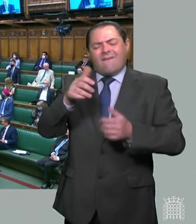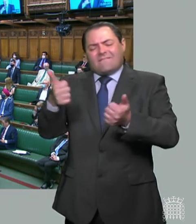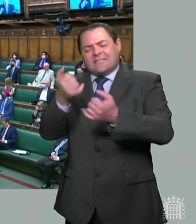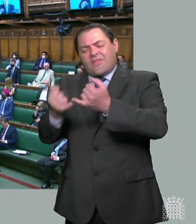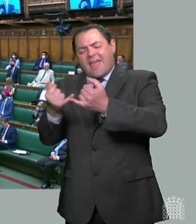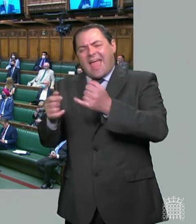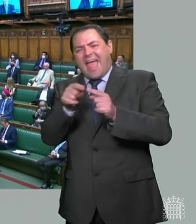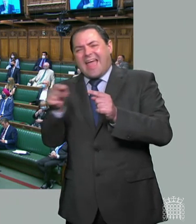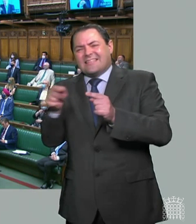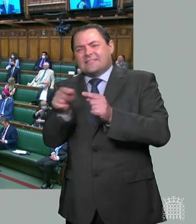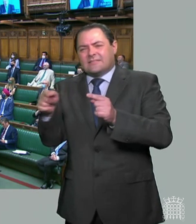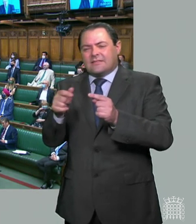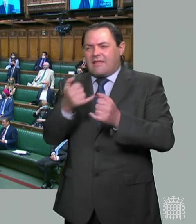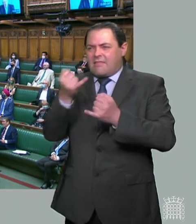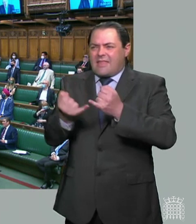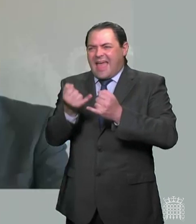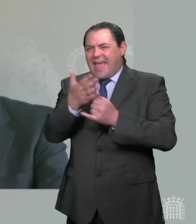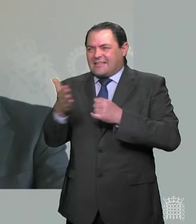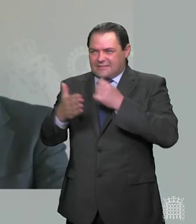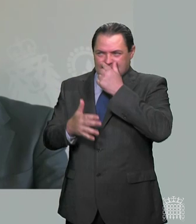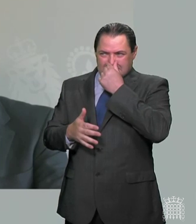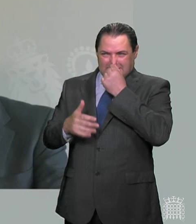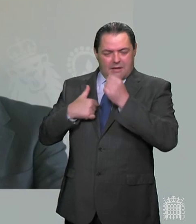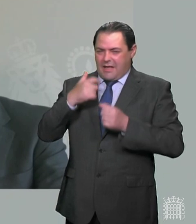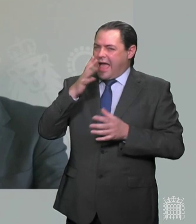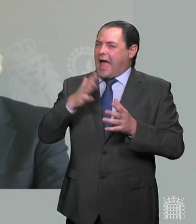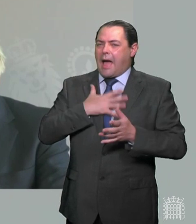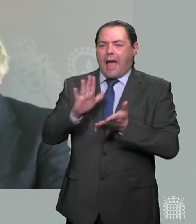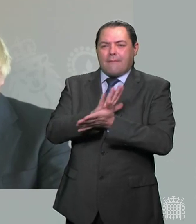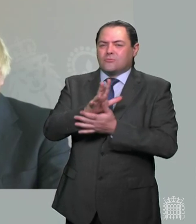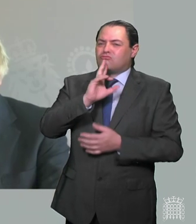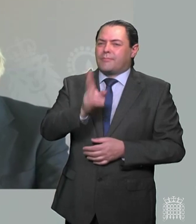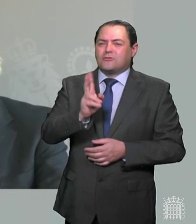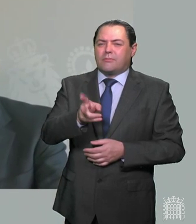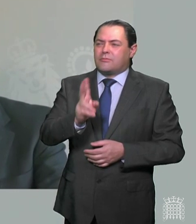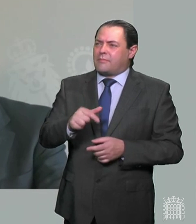I am very happy to. I will repeat it. I will say it as many times as you like, Mr Speaker.